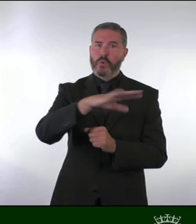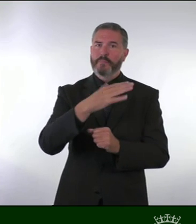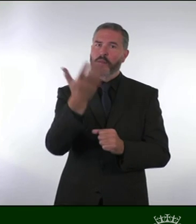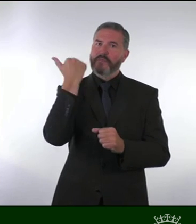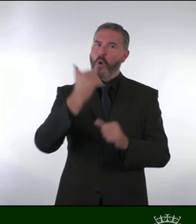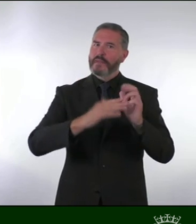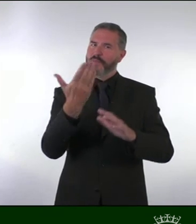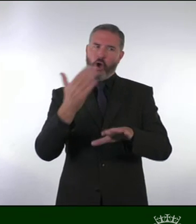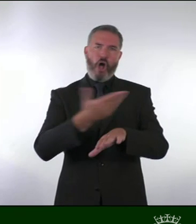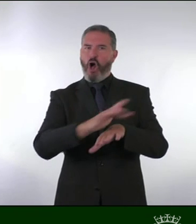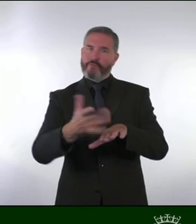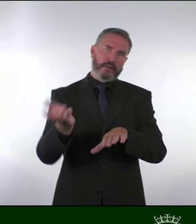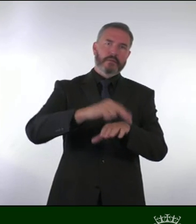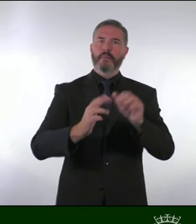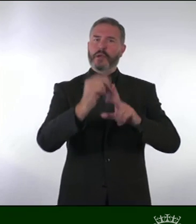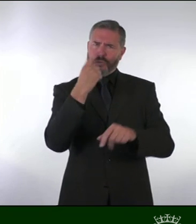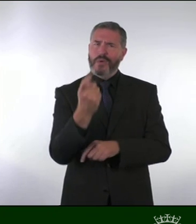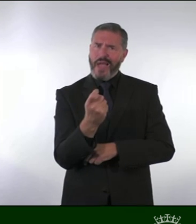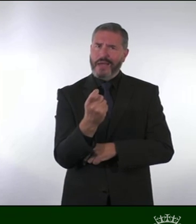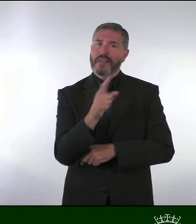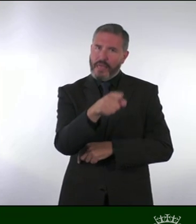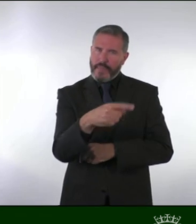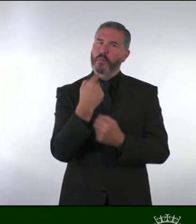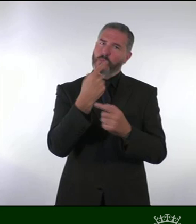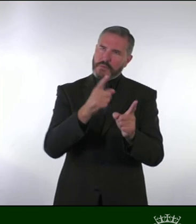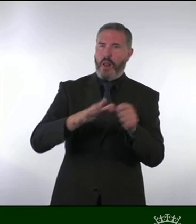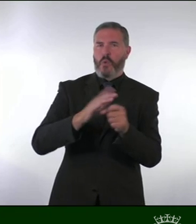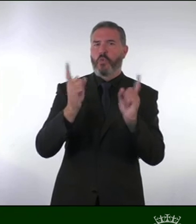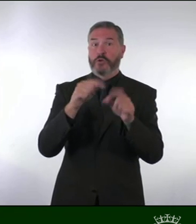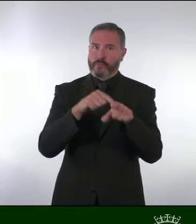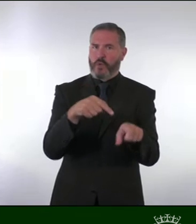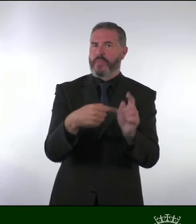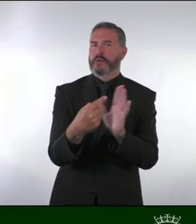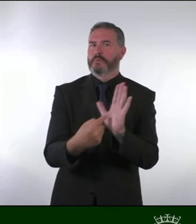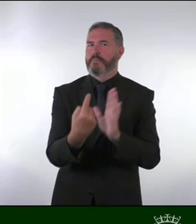That is what we should prioritise, and that is certainly what we will be telling local authorities.